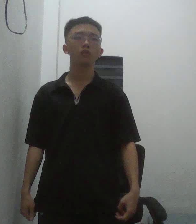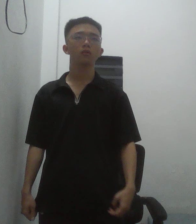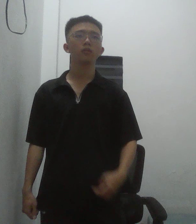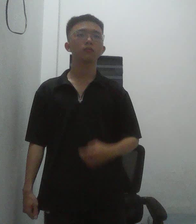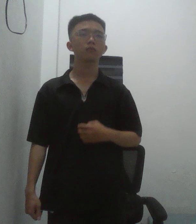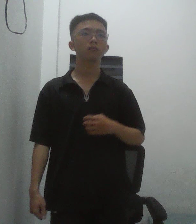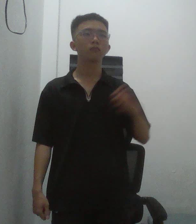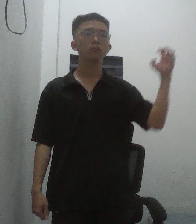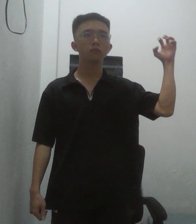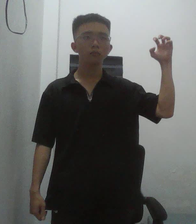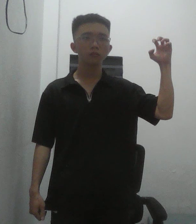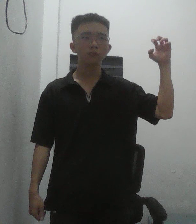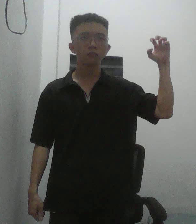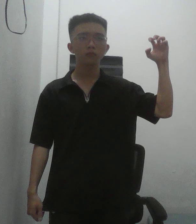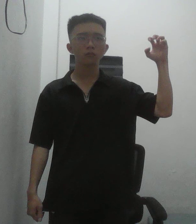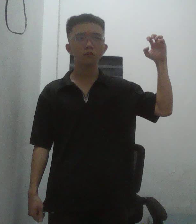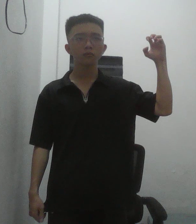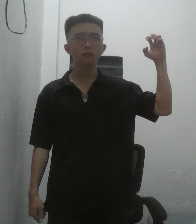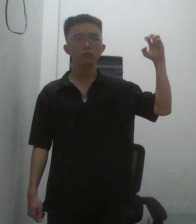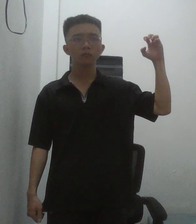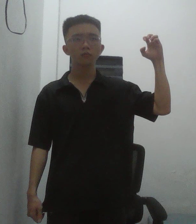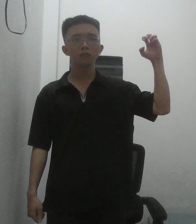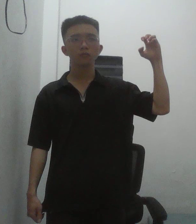tuc gian